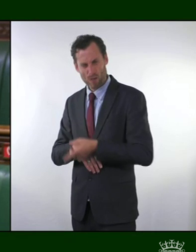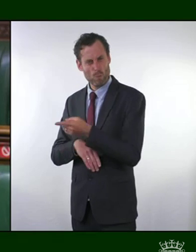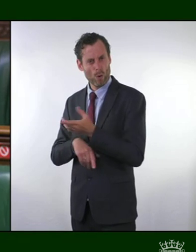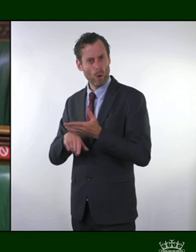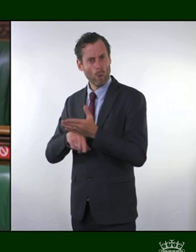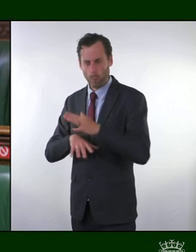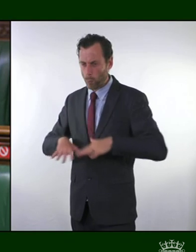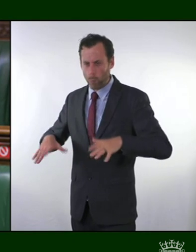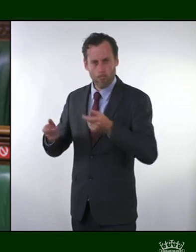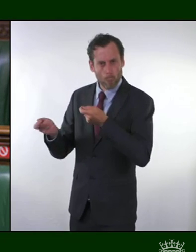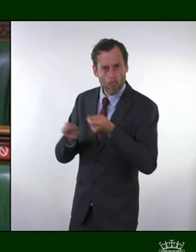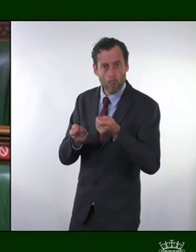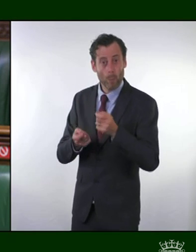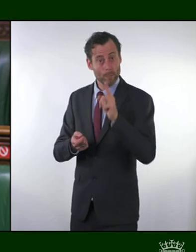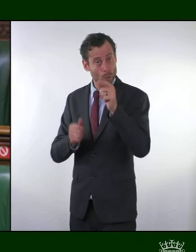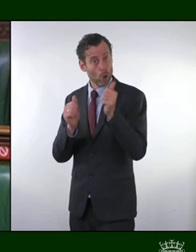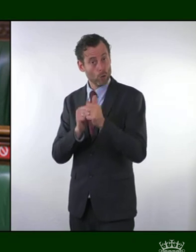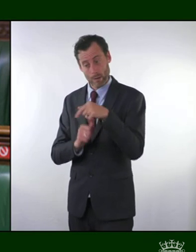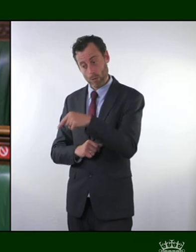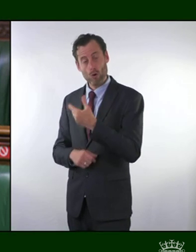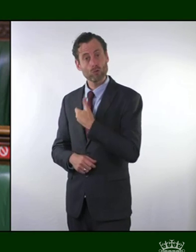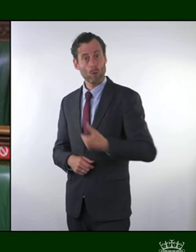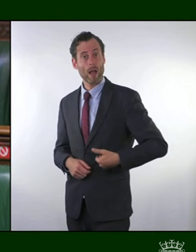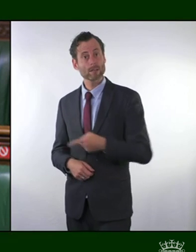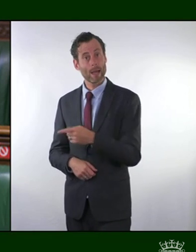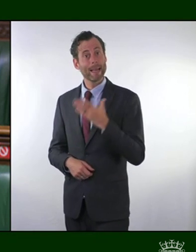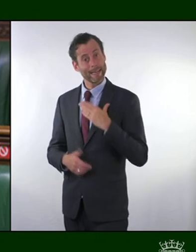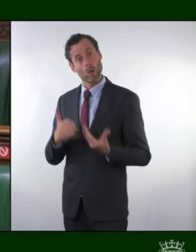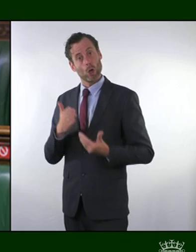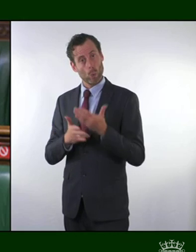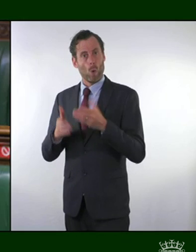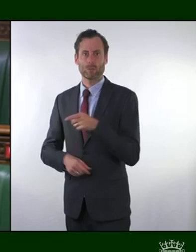Does the Prime Minister agree with me that Doncaster needs a new hospital?